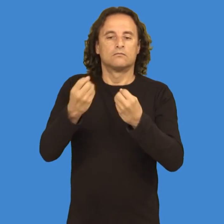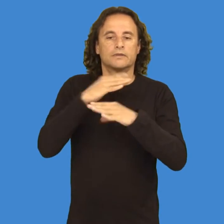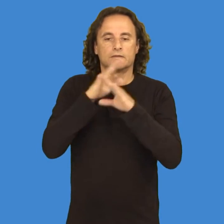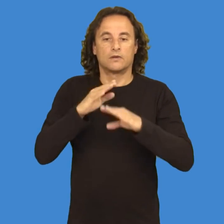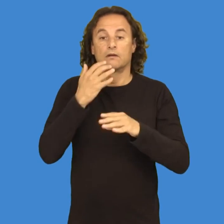resultado